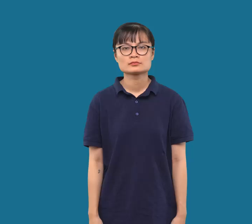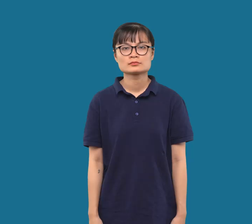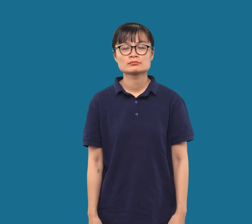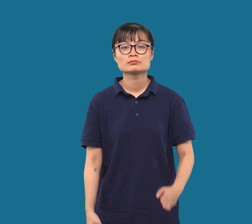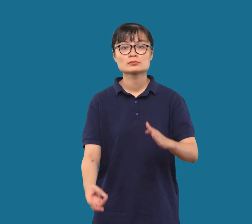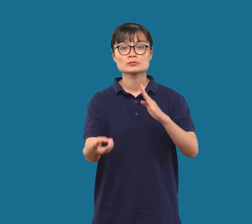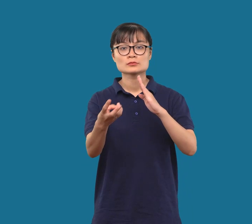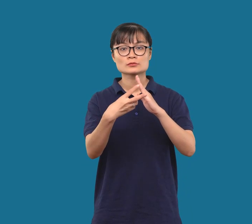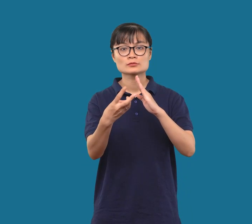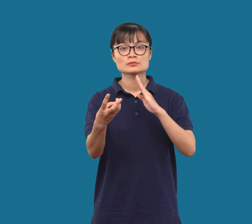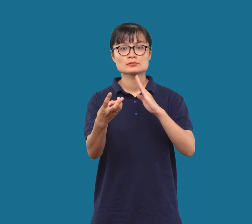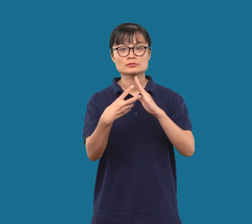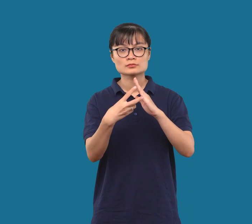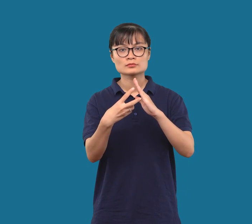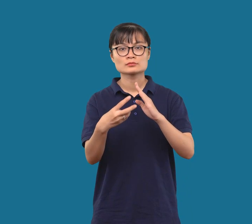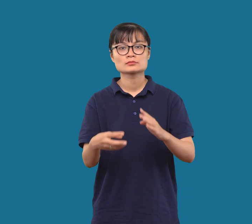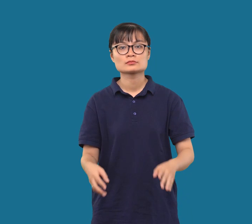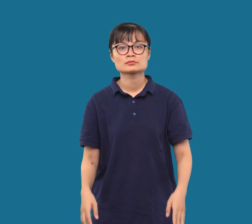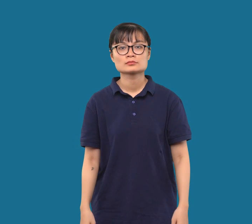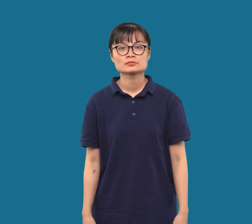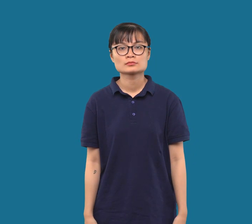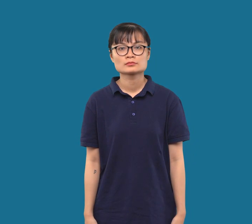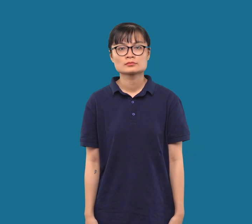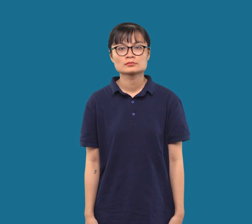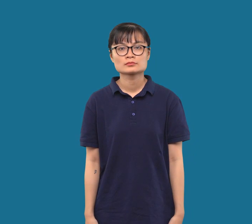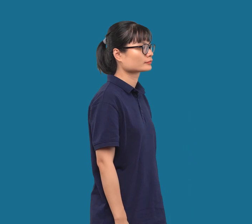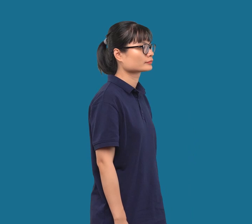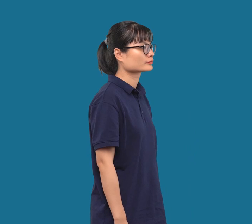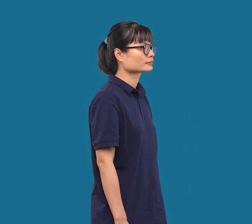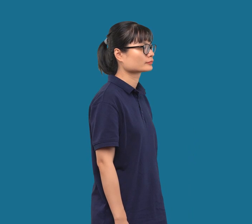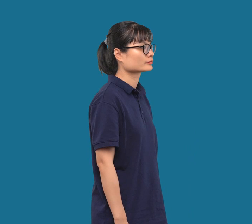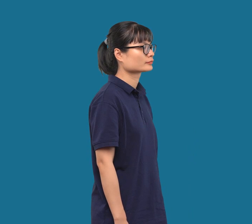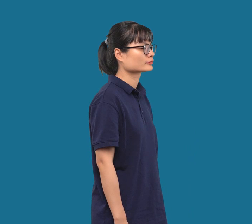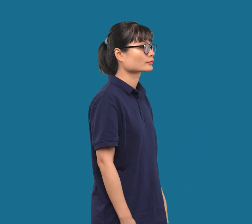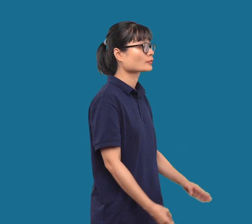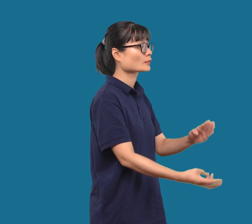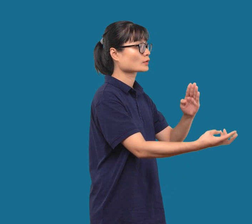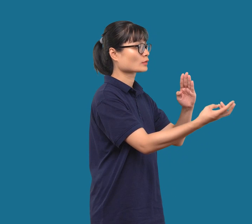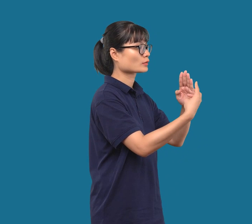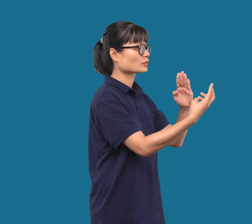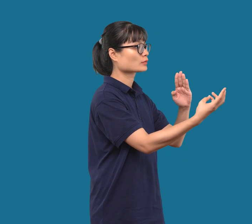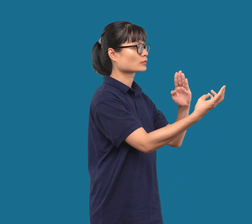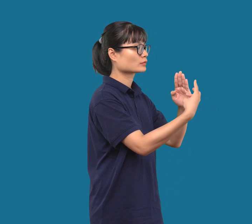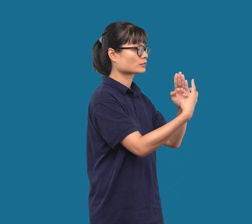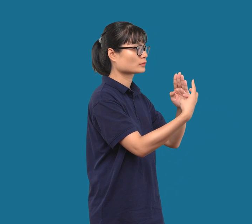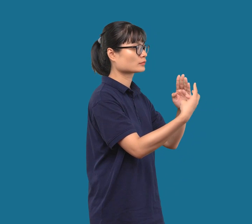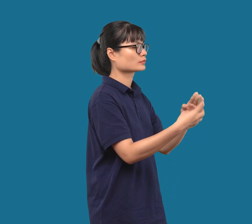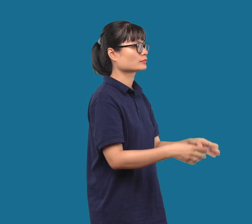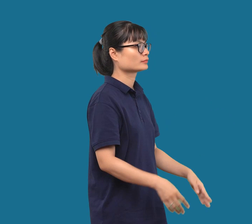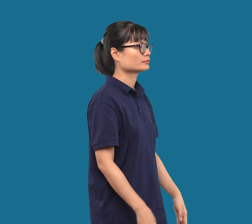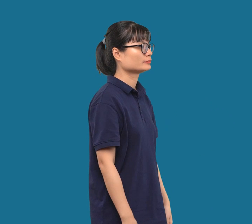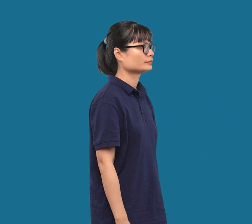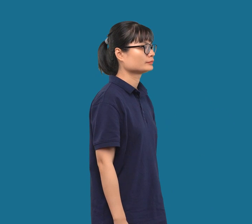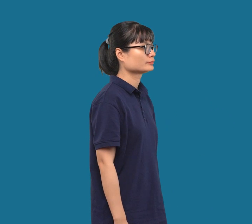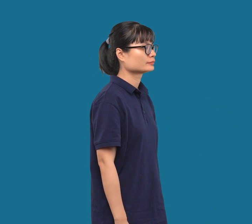hiệu thuốc